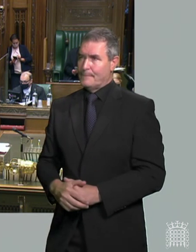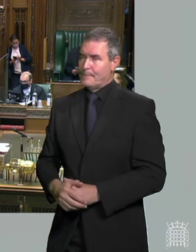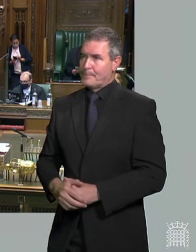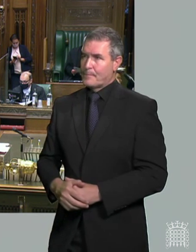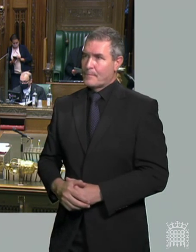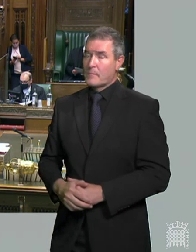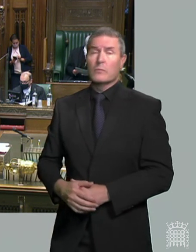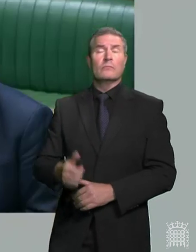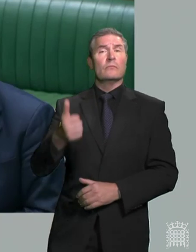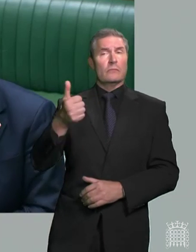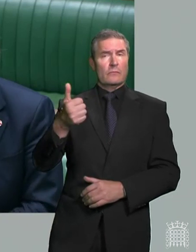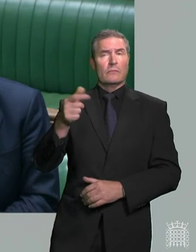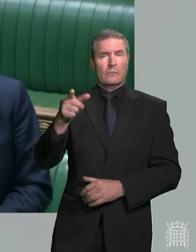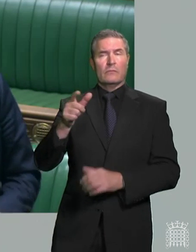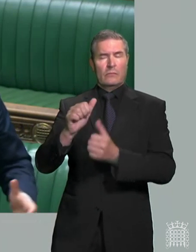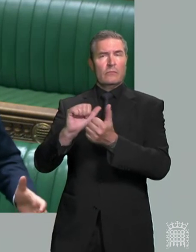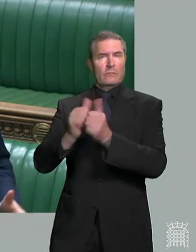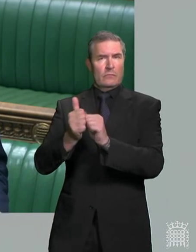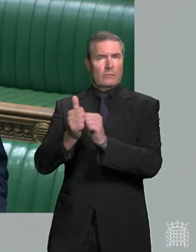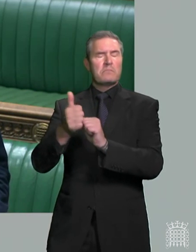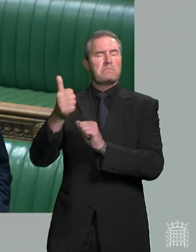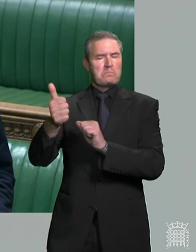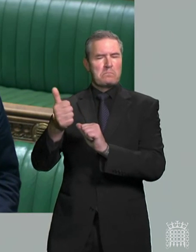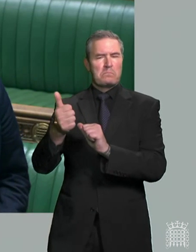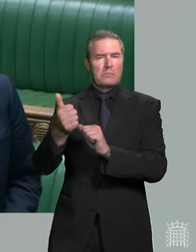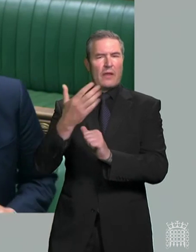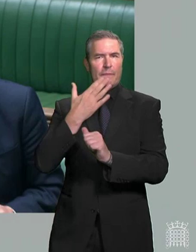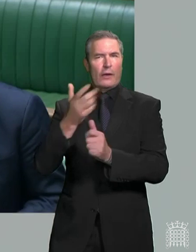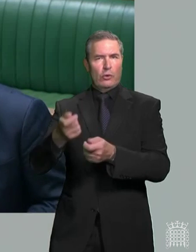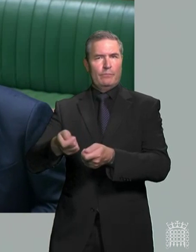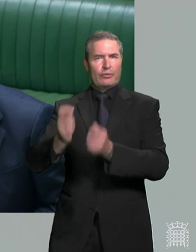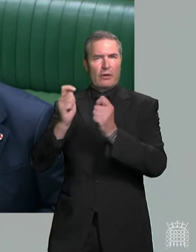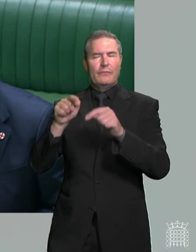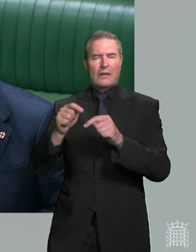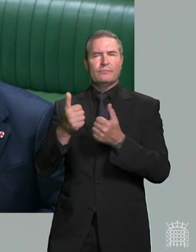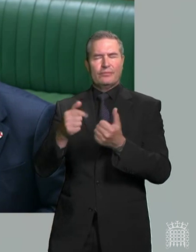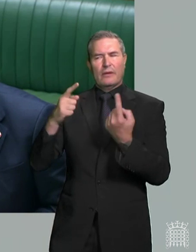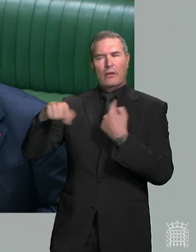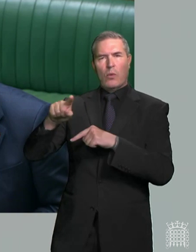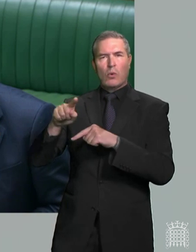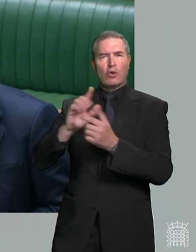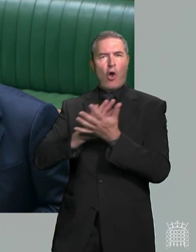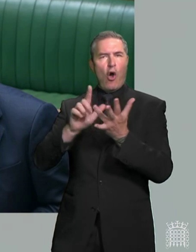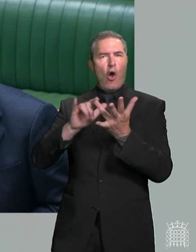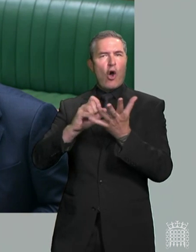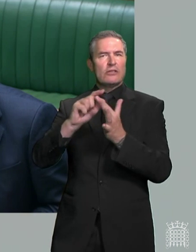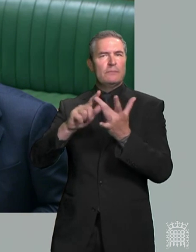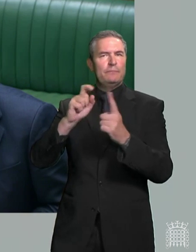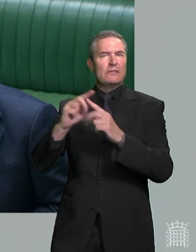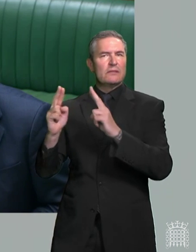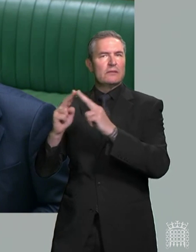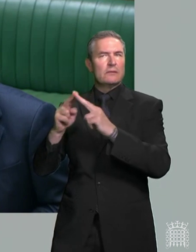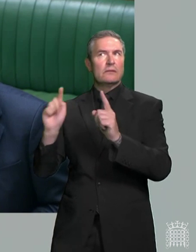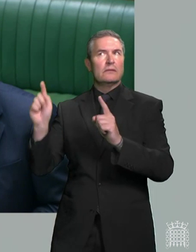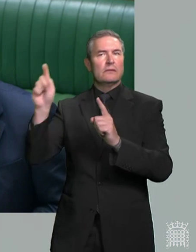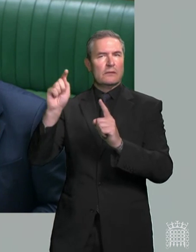My right honourable and learned Friend is totally right to draw attention to the incredible selfless work of hospices up and down the country.